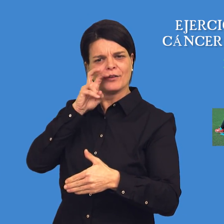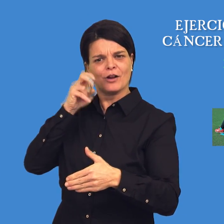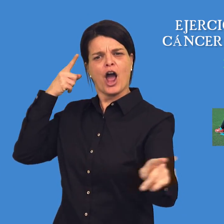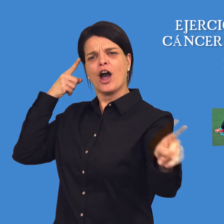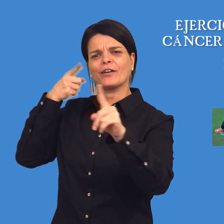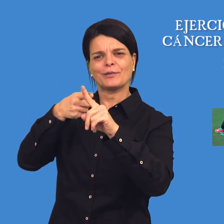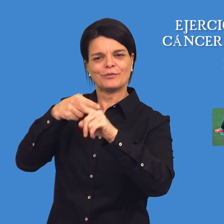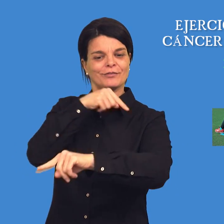objetivo